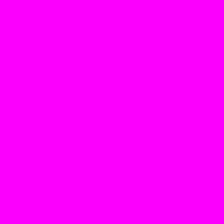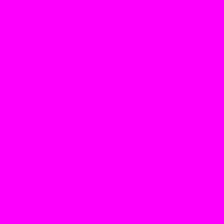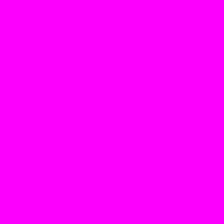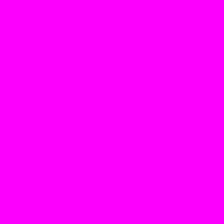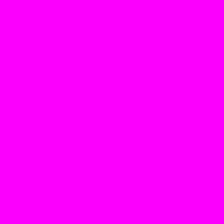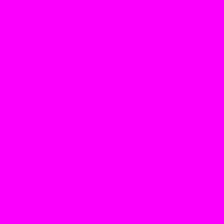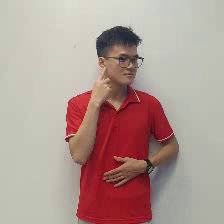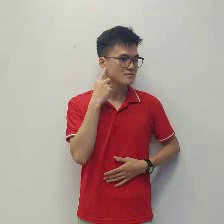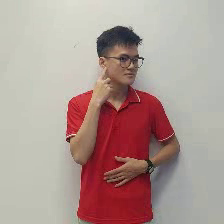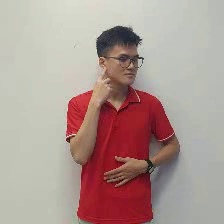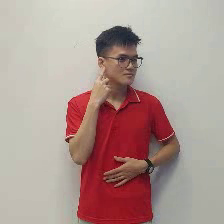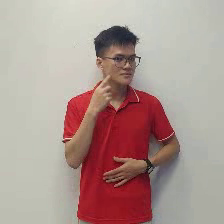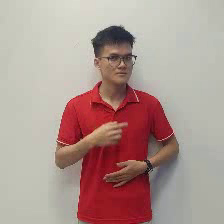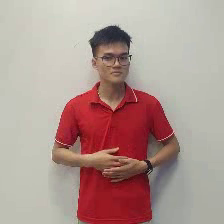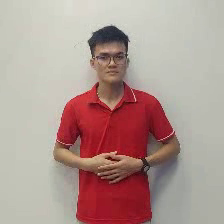Nghe